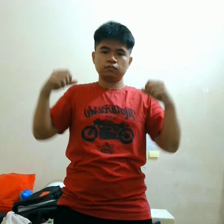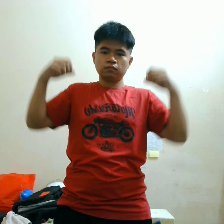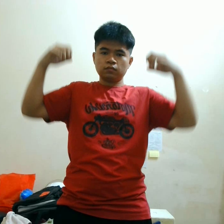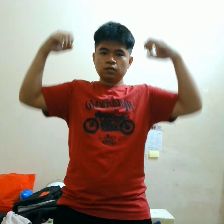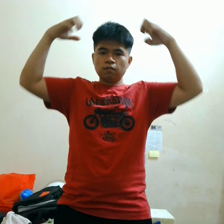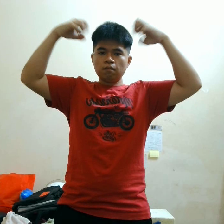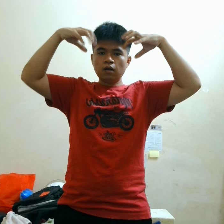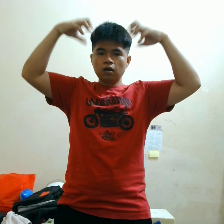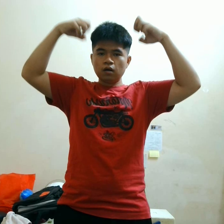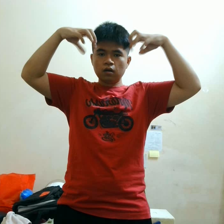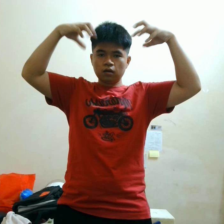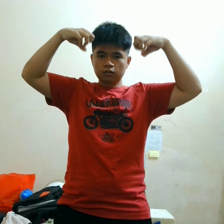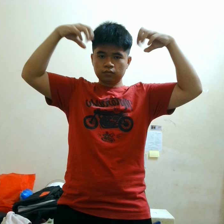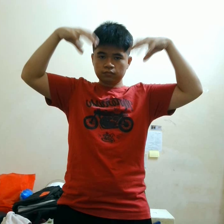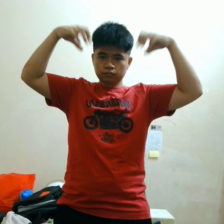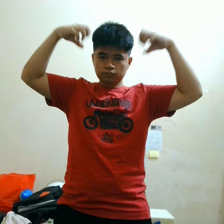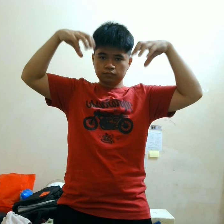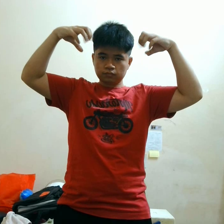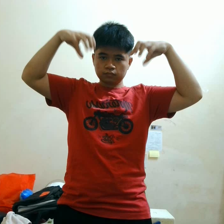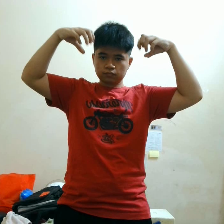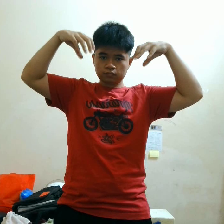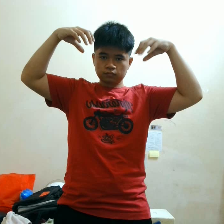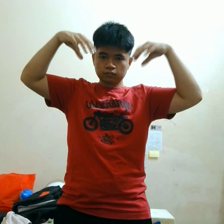mua